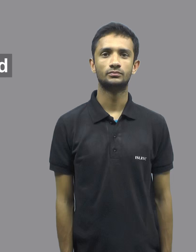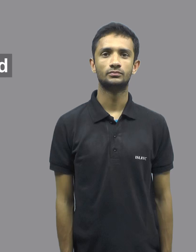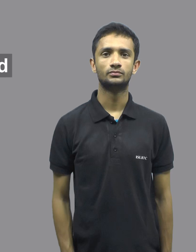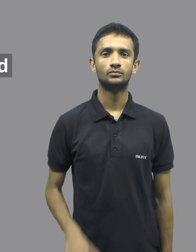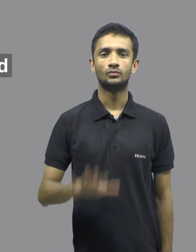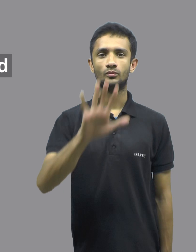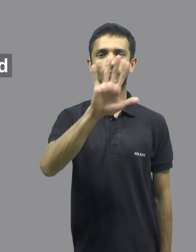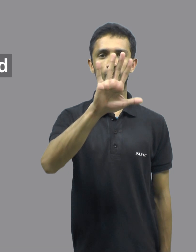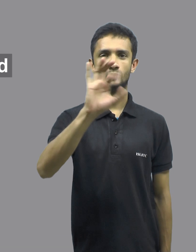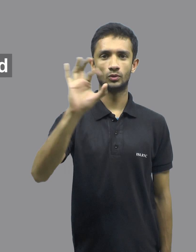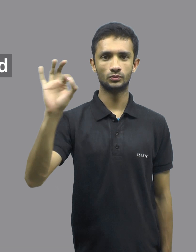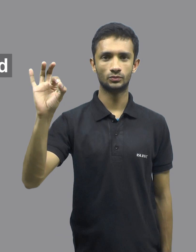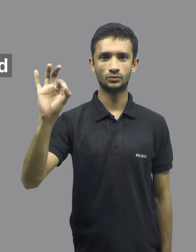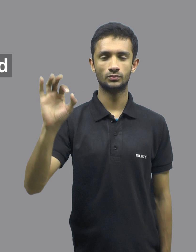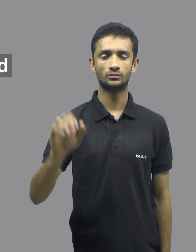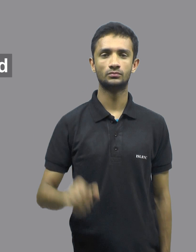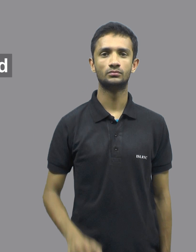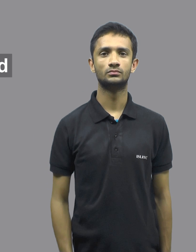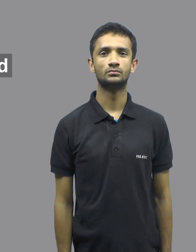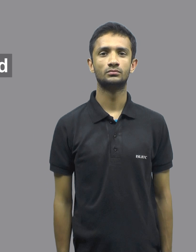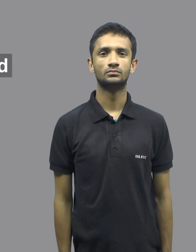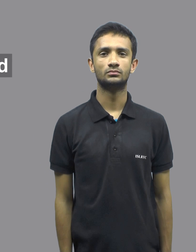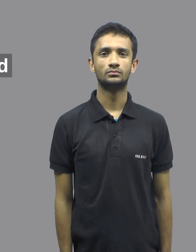500 Five Hundred